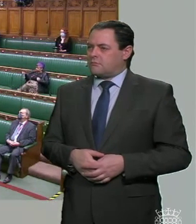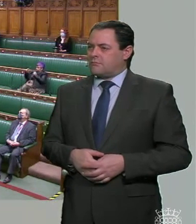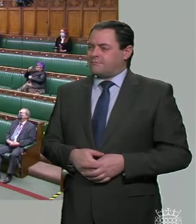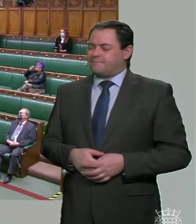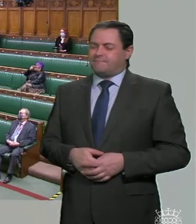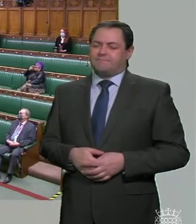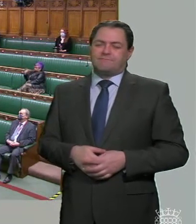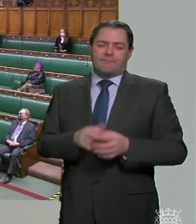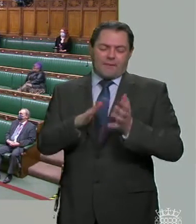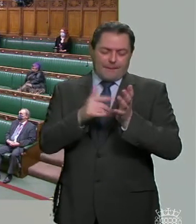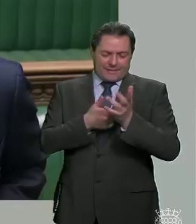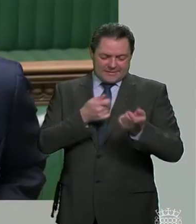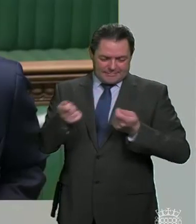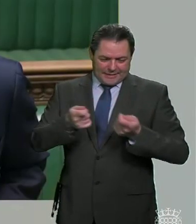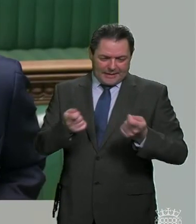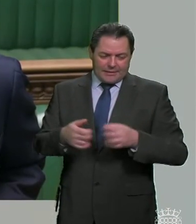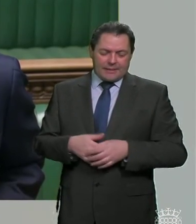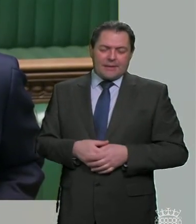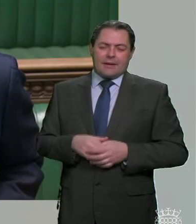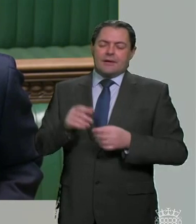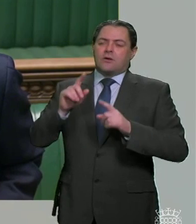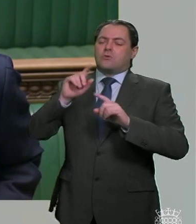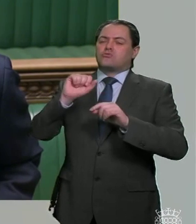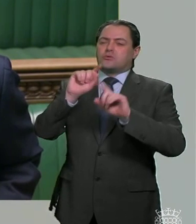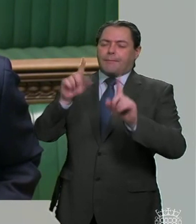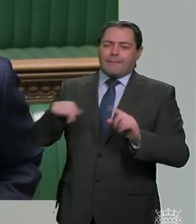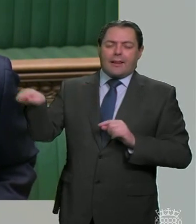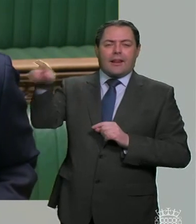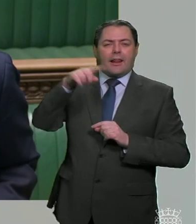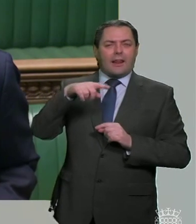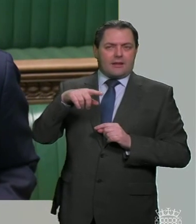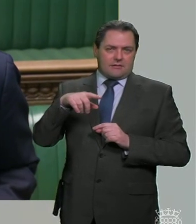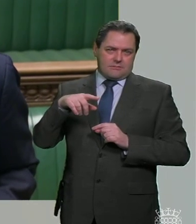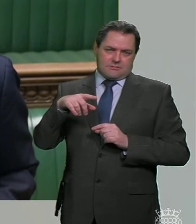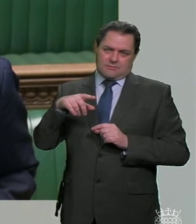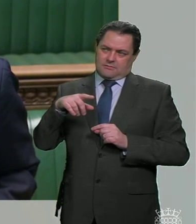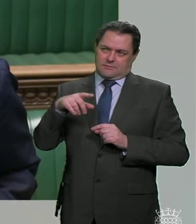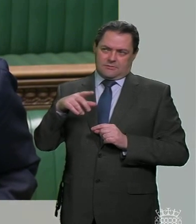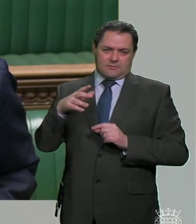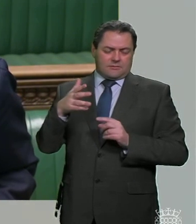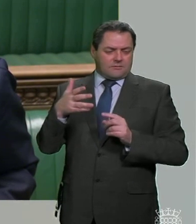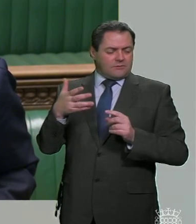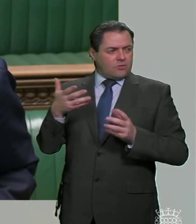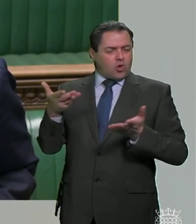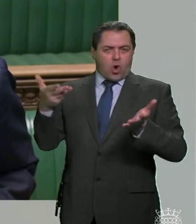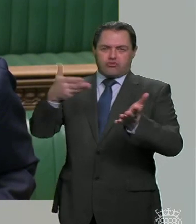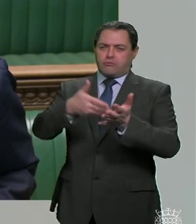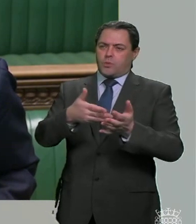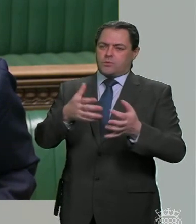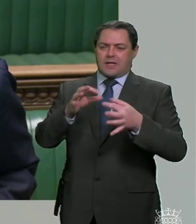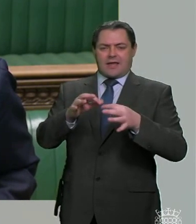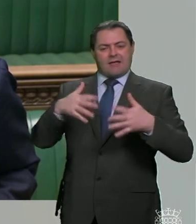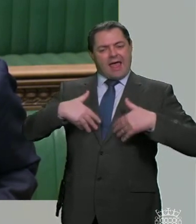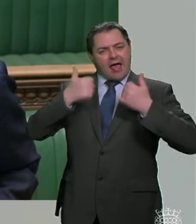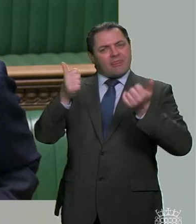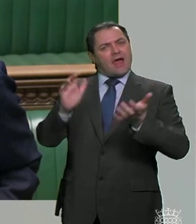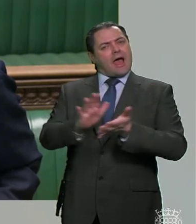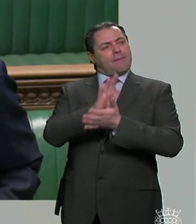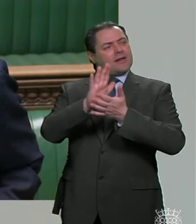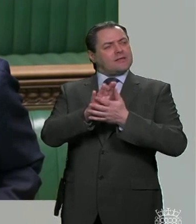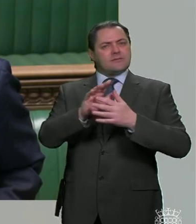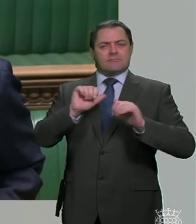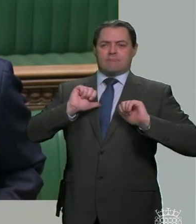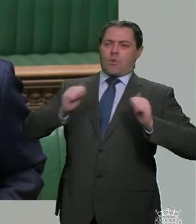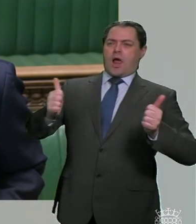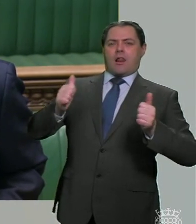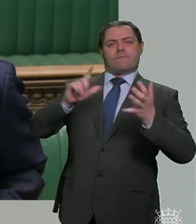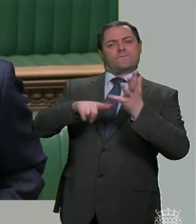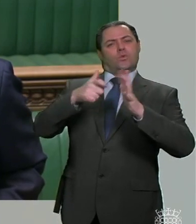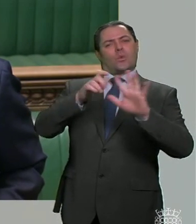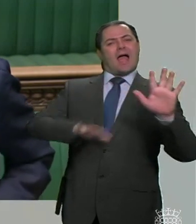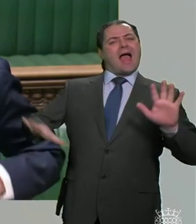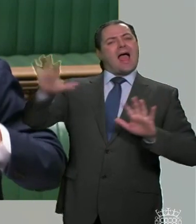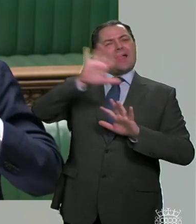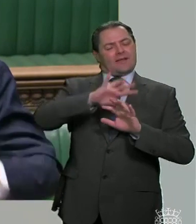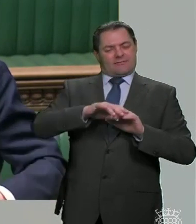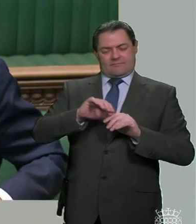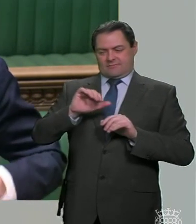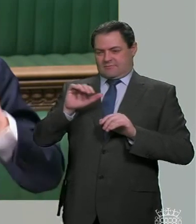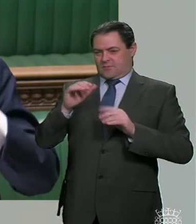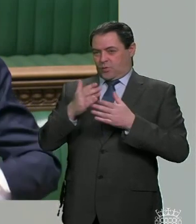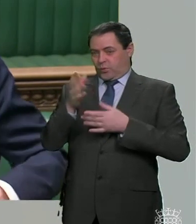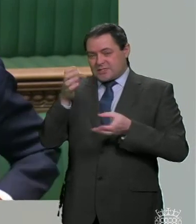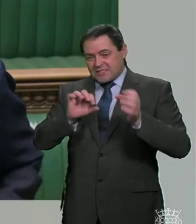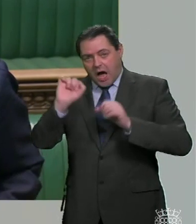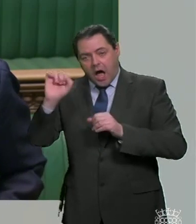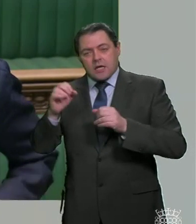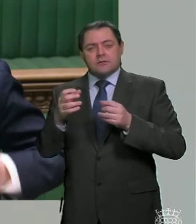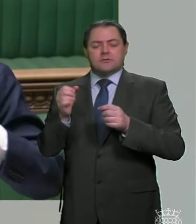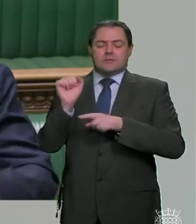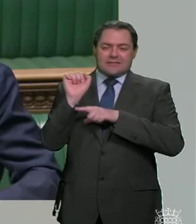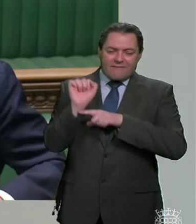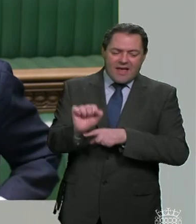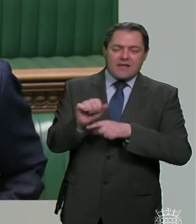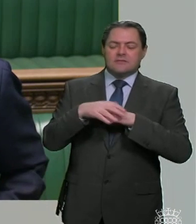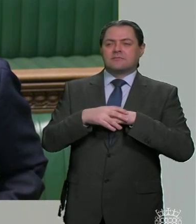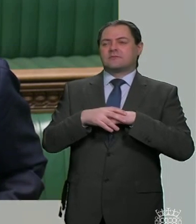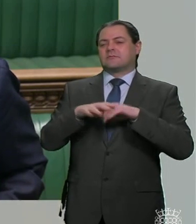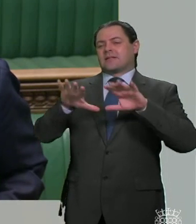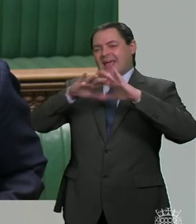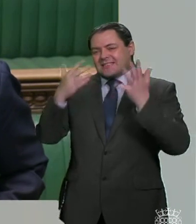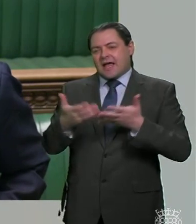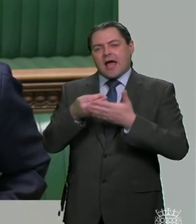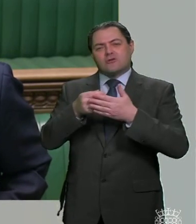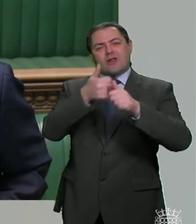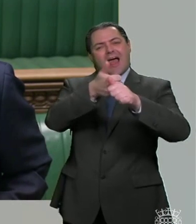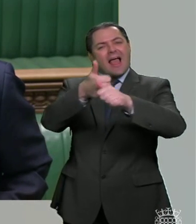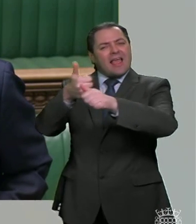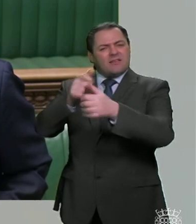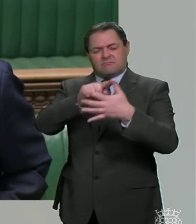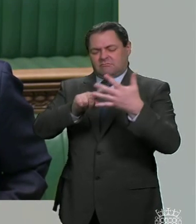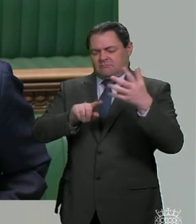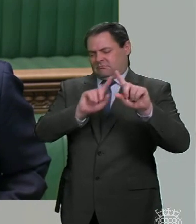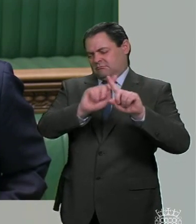The people of Scotland contribute enormously to the health, happiness, wellbeing and security of the entire country, not least through their contribution to our science, our defences, our international aid and in many other ways.